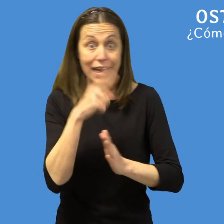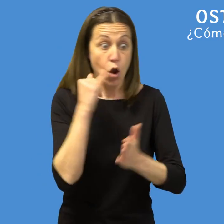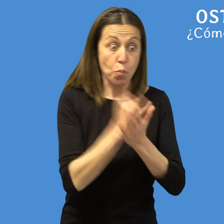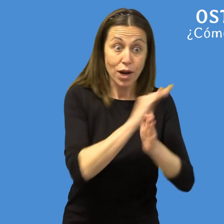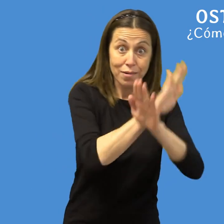probar